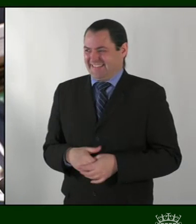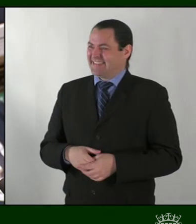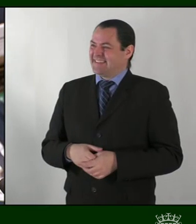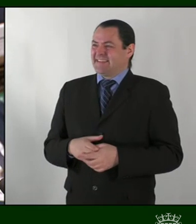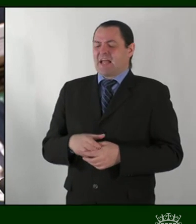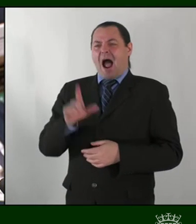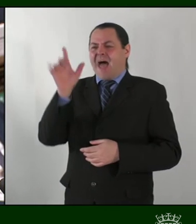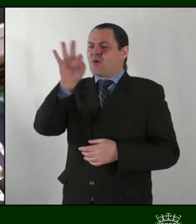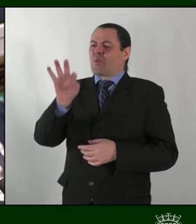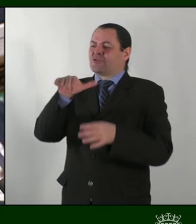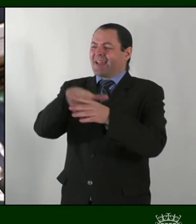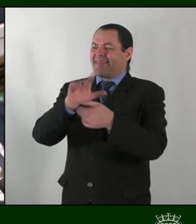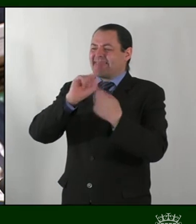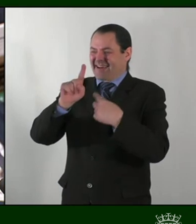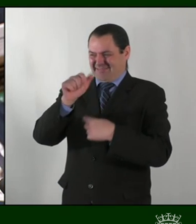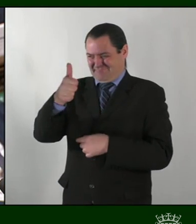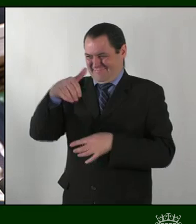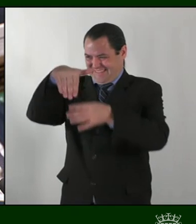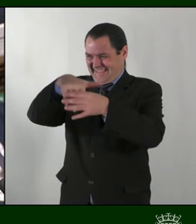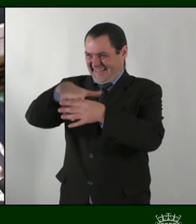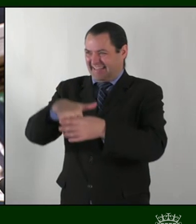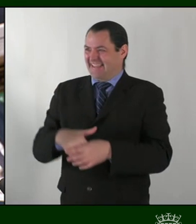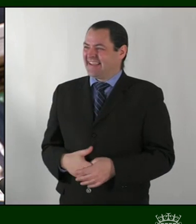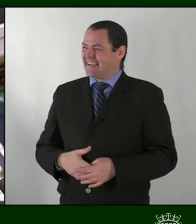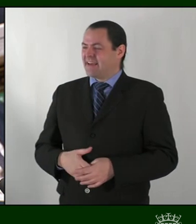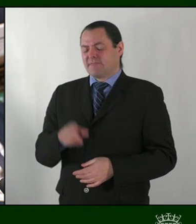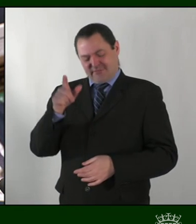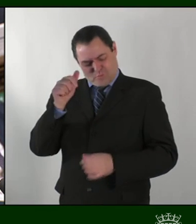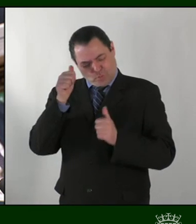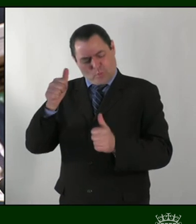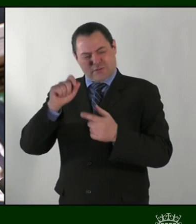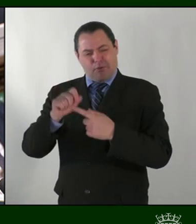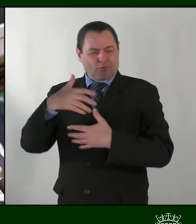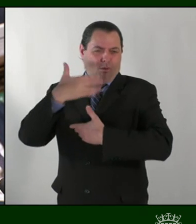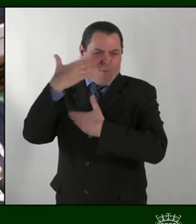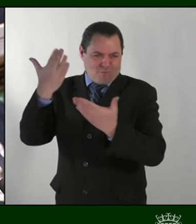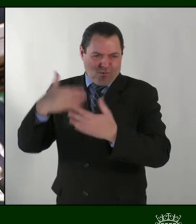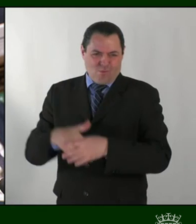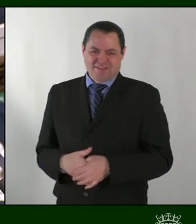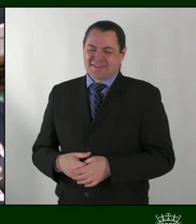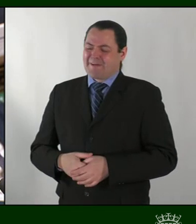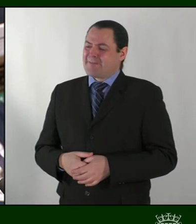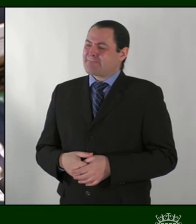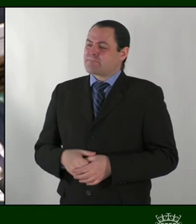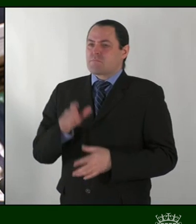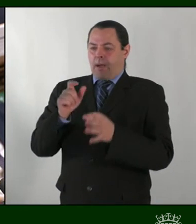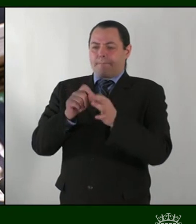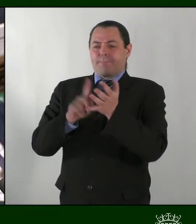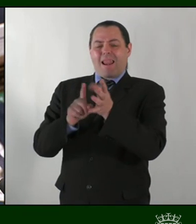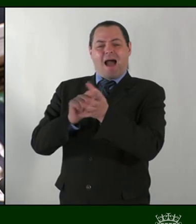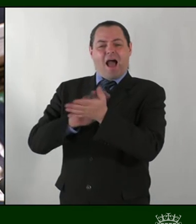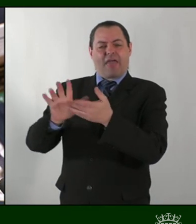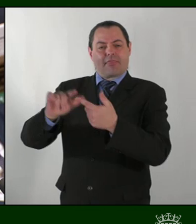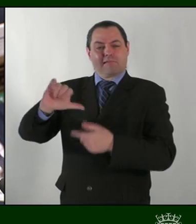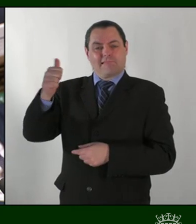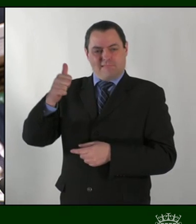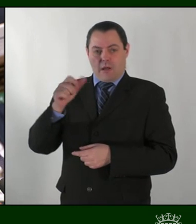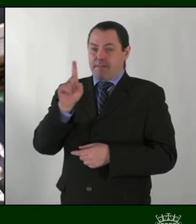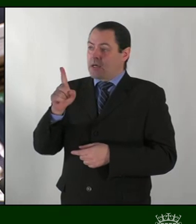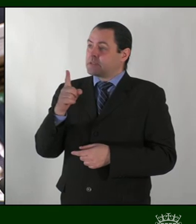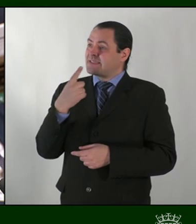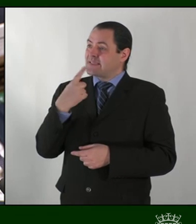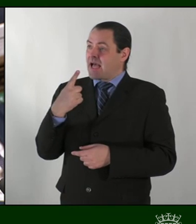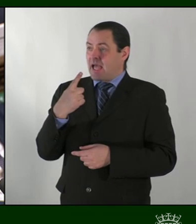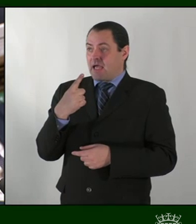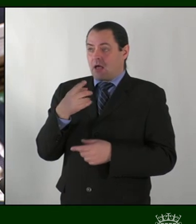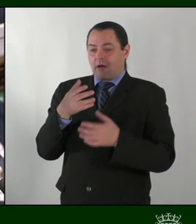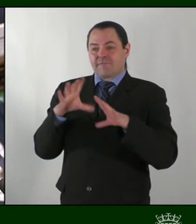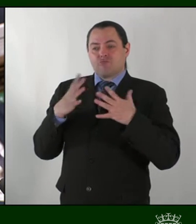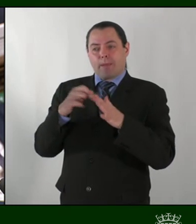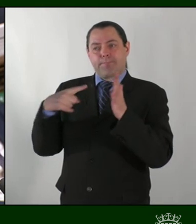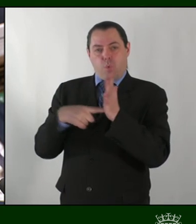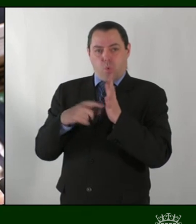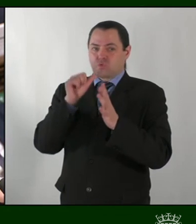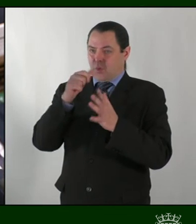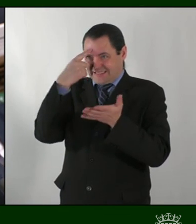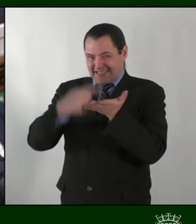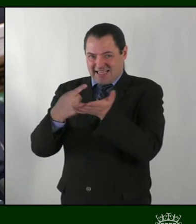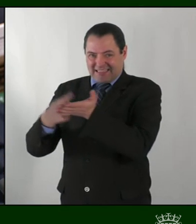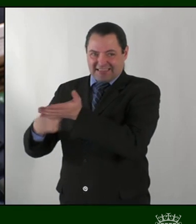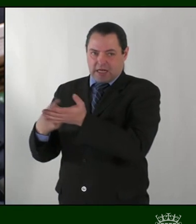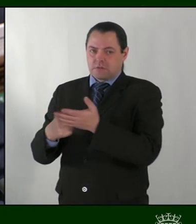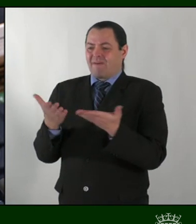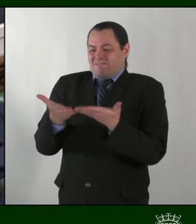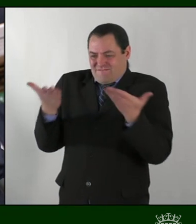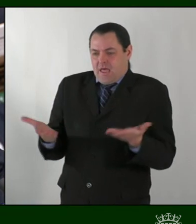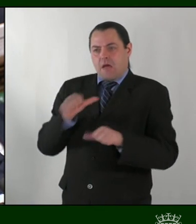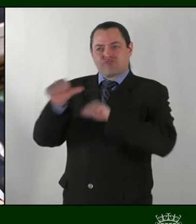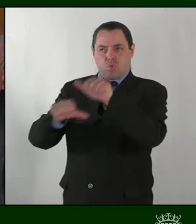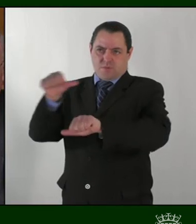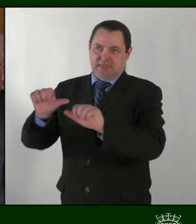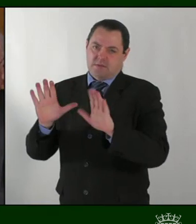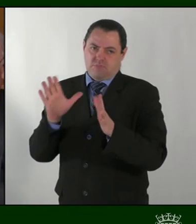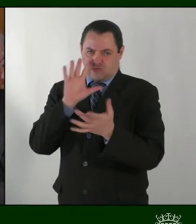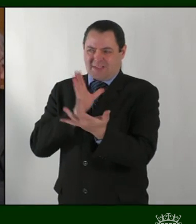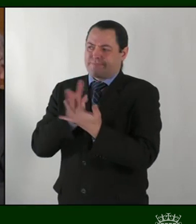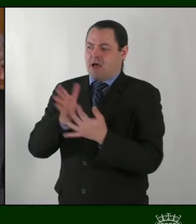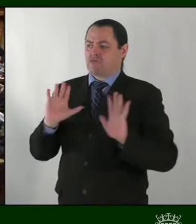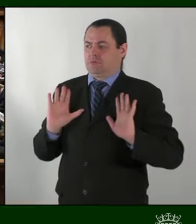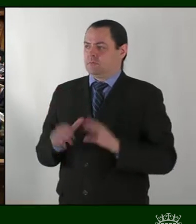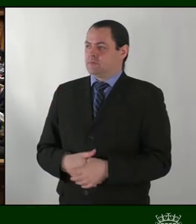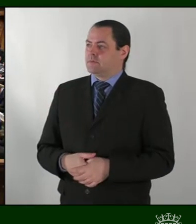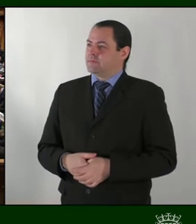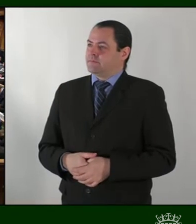The answer was in the question, Mr Speaker. My honourable Friend makes an excellent point about the potential of Blyth, although I must remind him that the allocation of freeports will be decided in an entirely fair and transparent way.